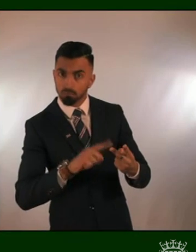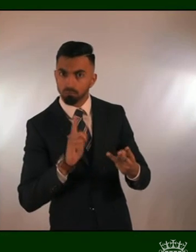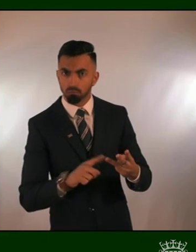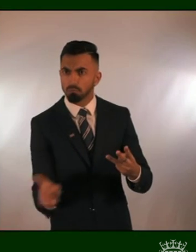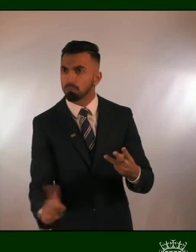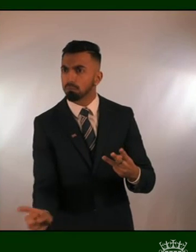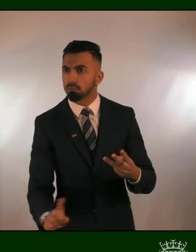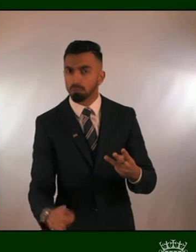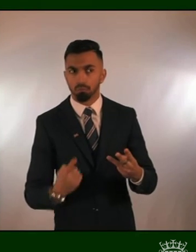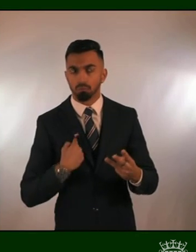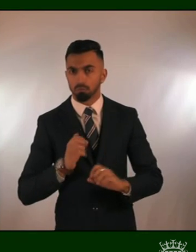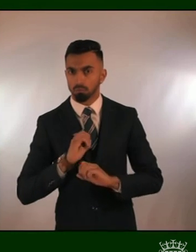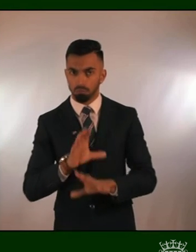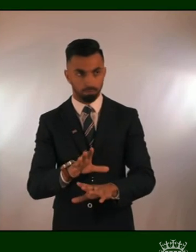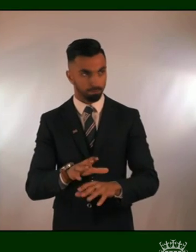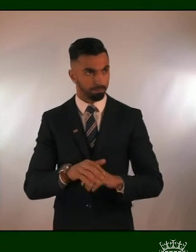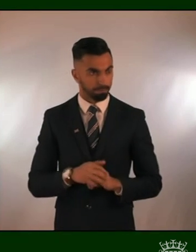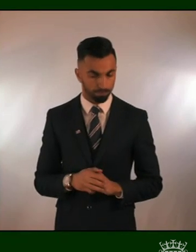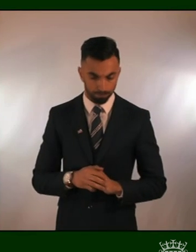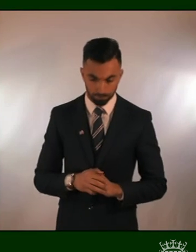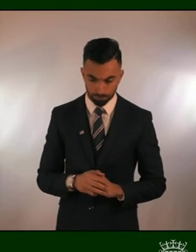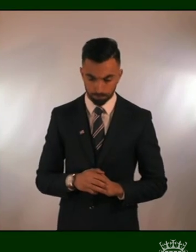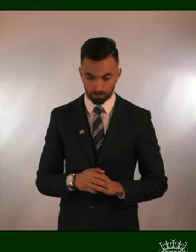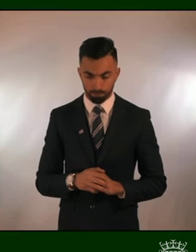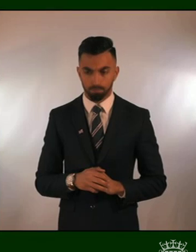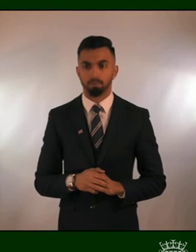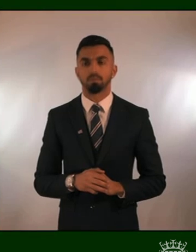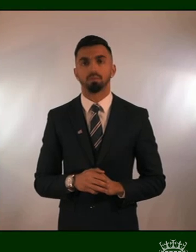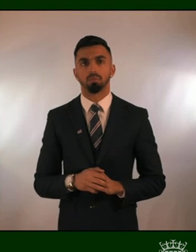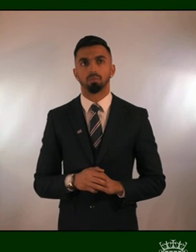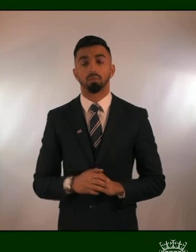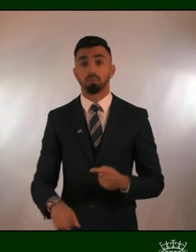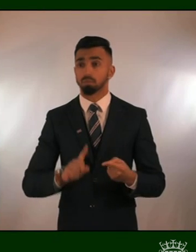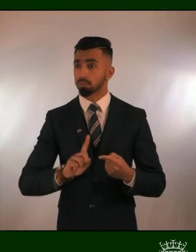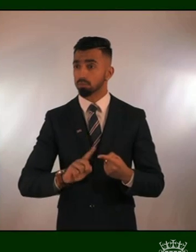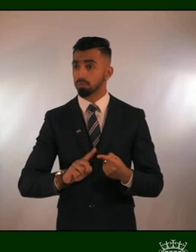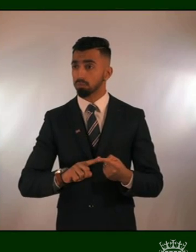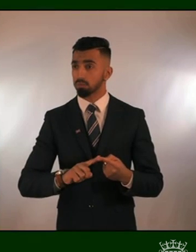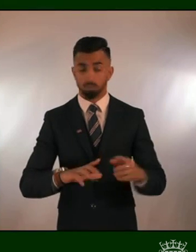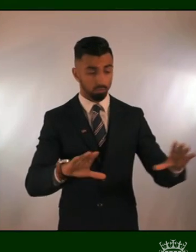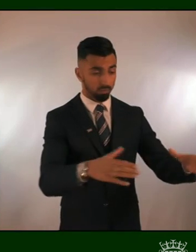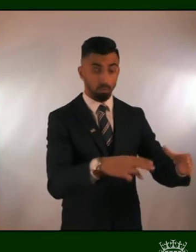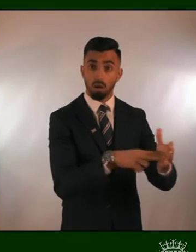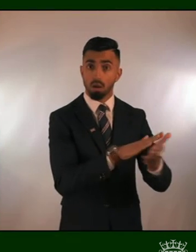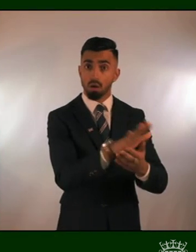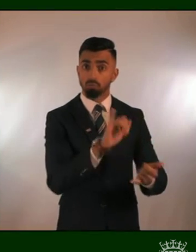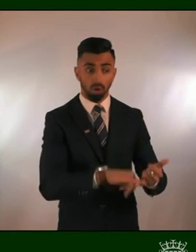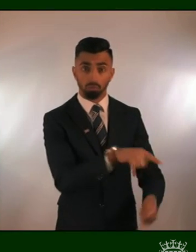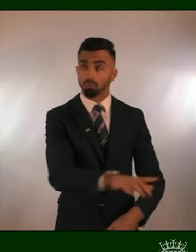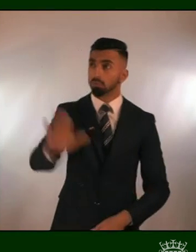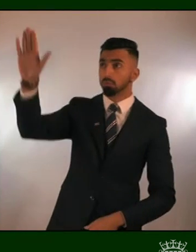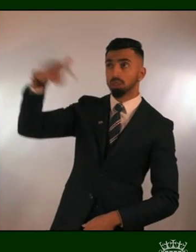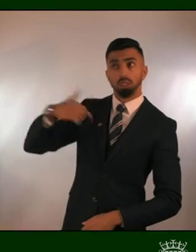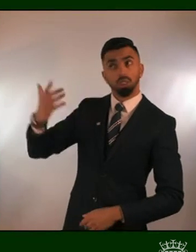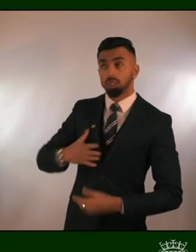First, whatever extra resources our NHS needs to cope with coronavirus, it will get.